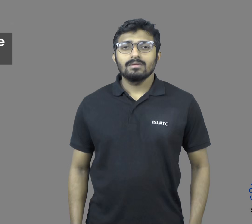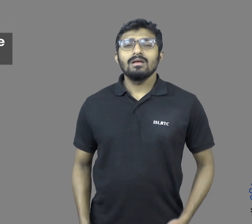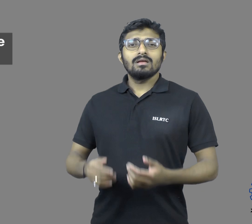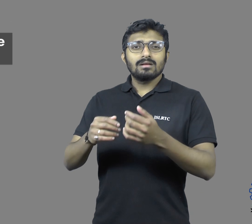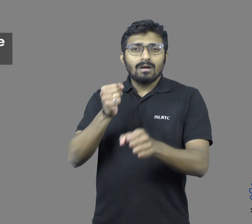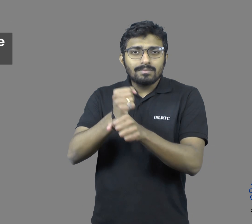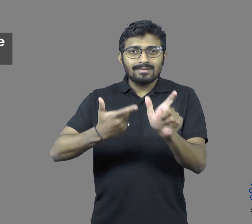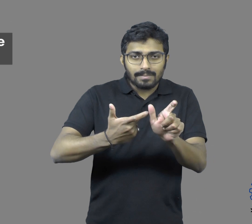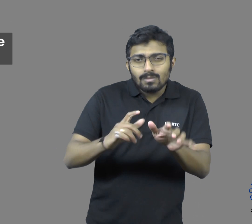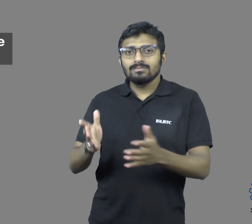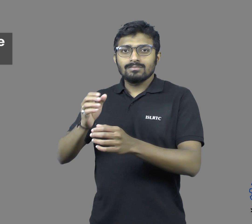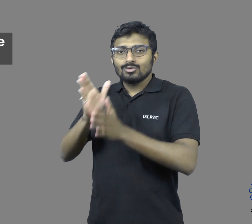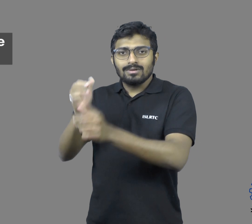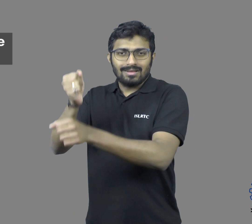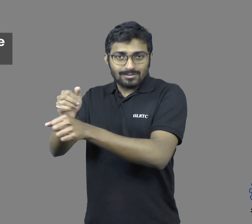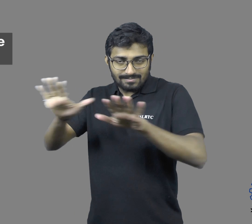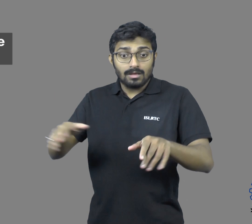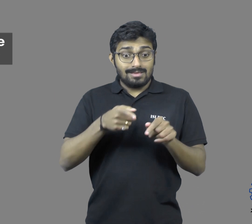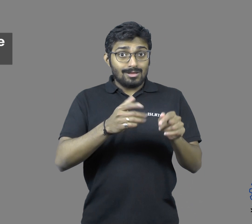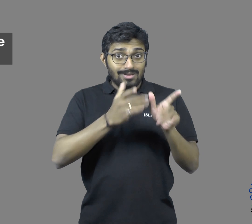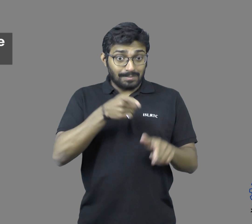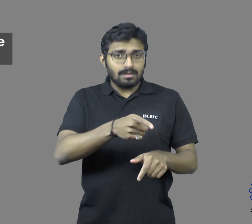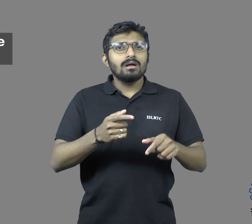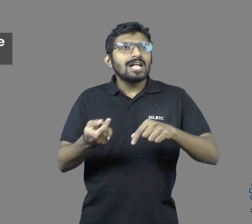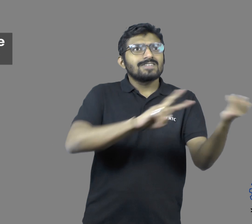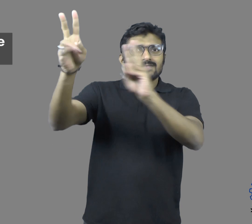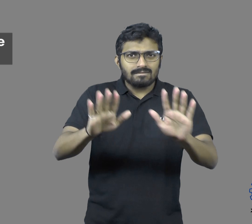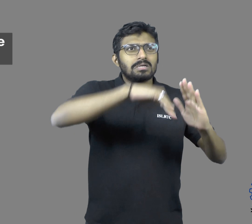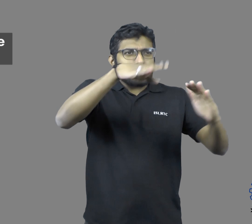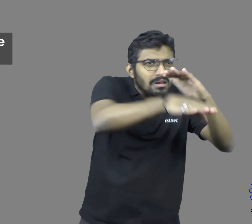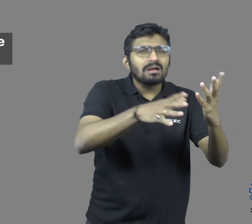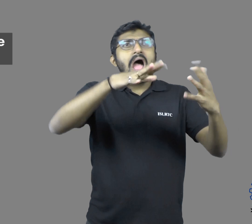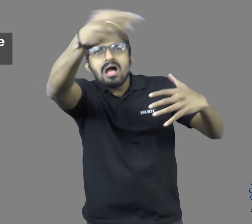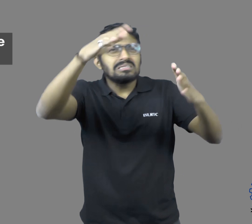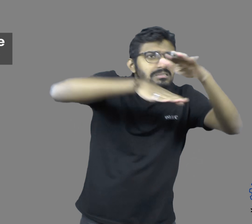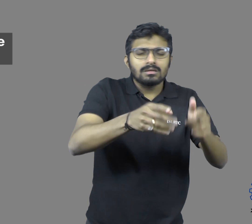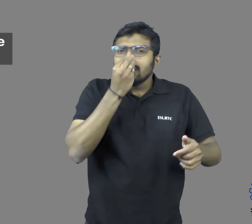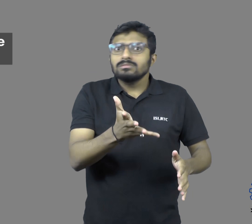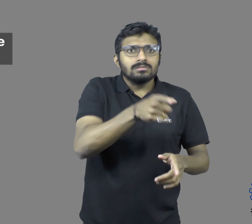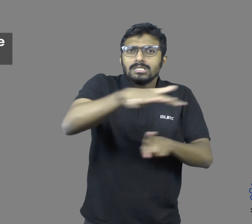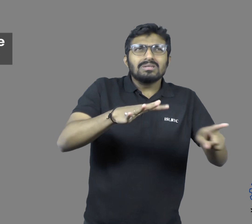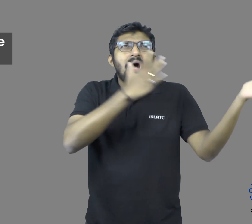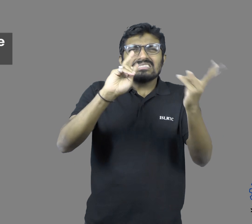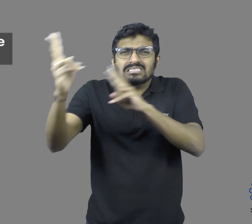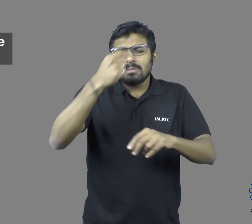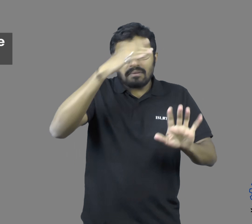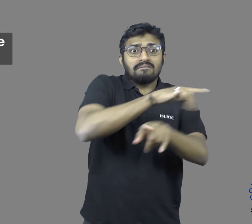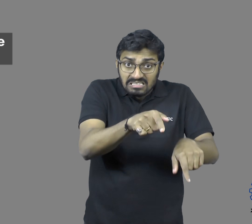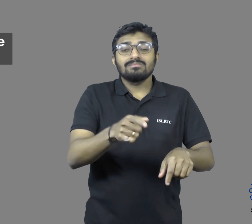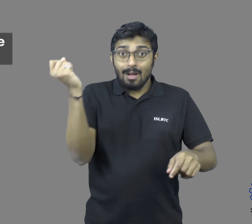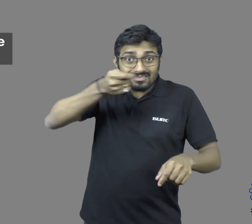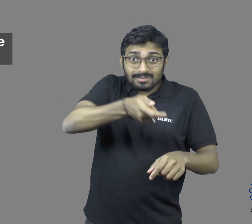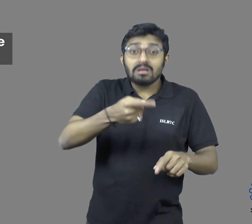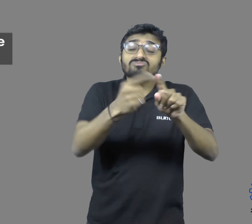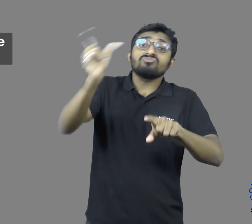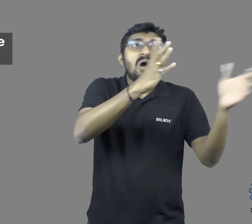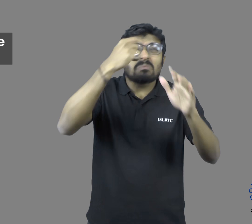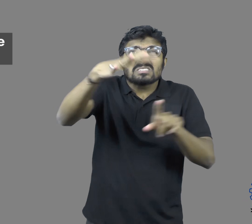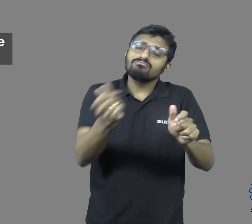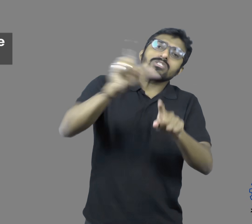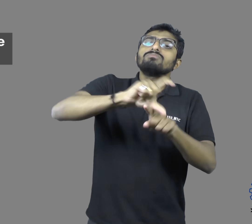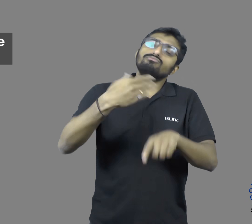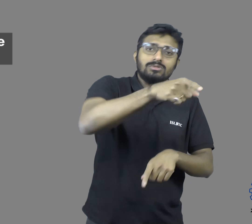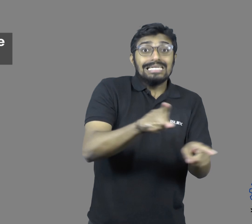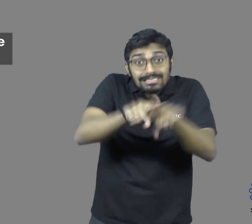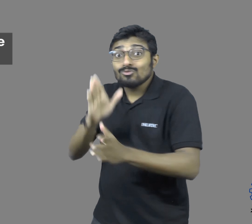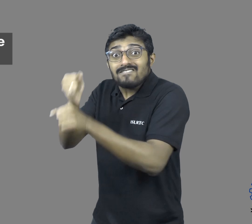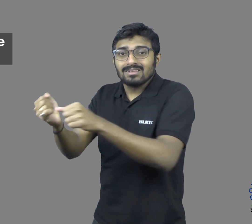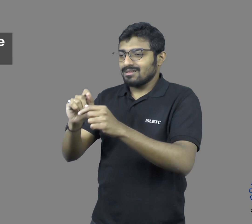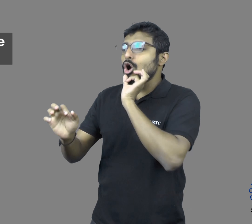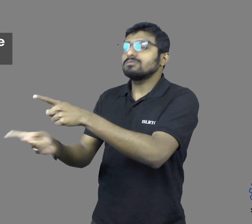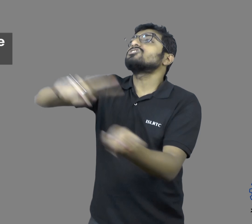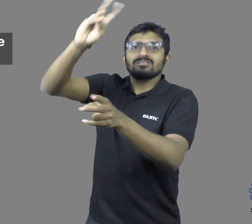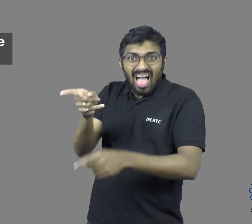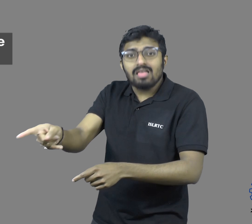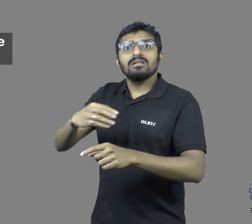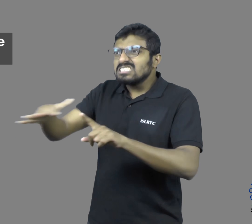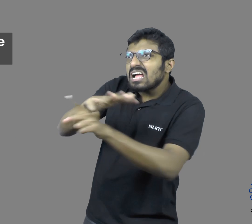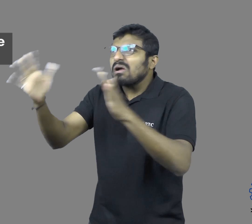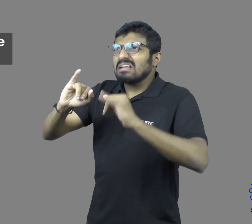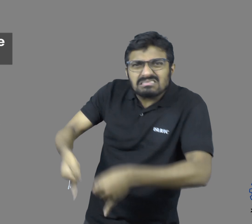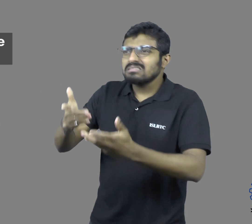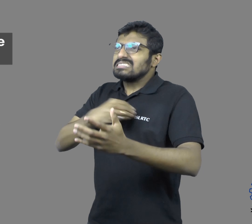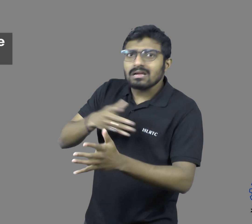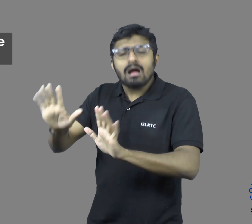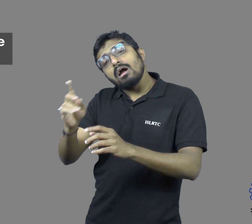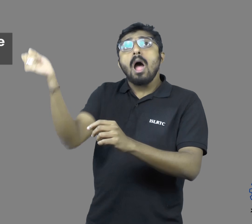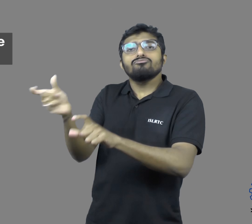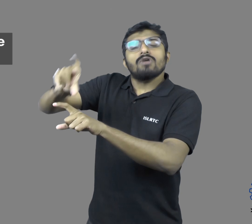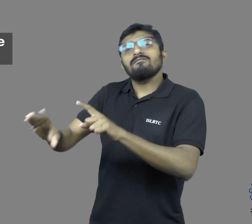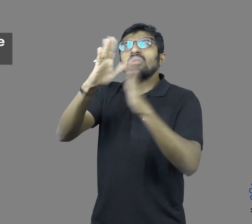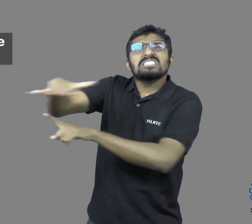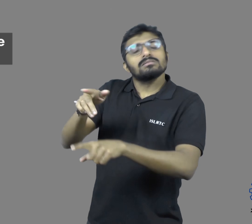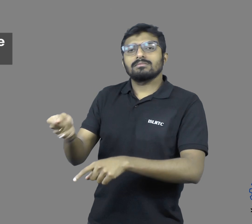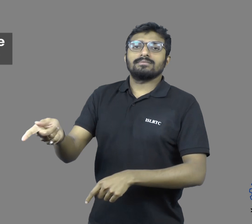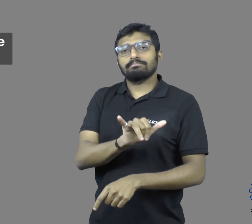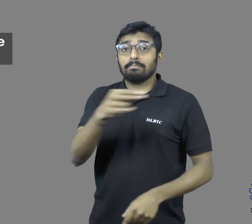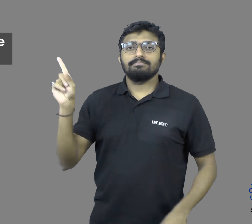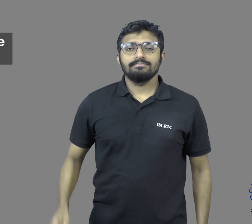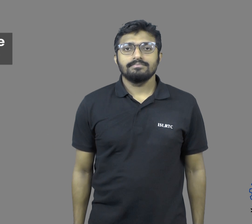Bad Climate Allowance